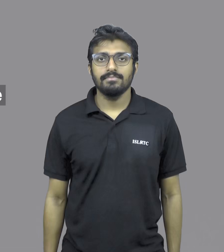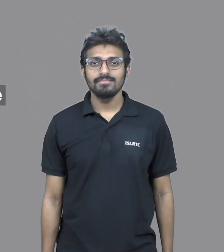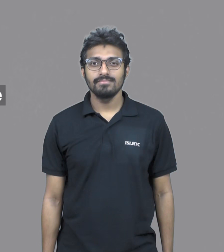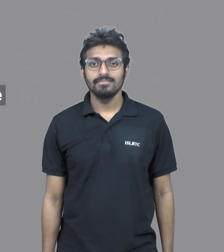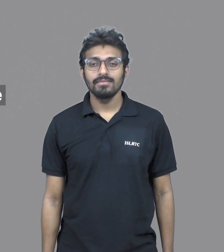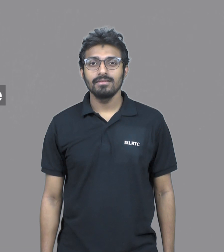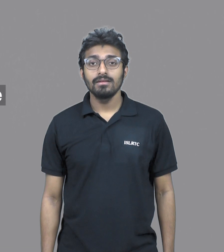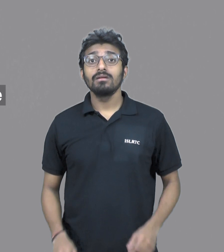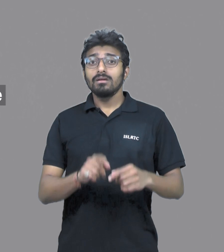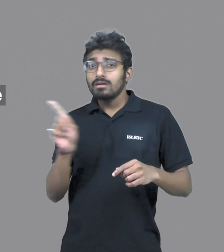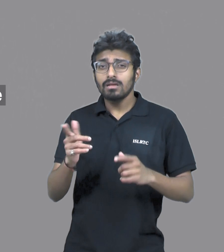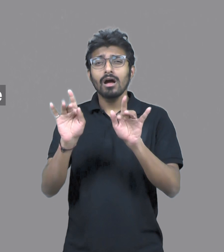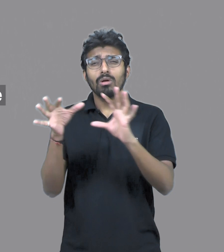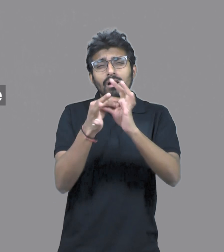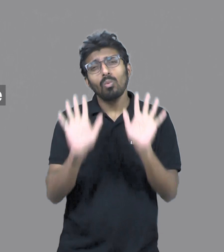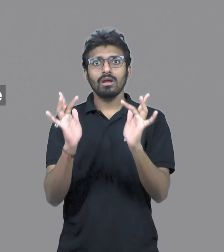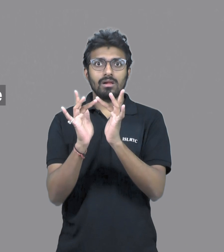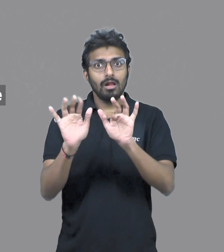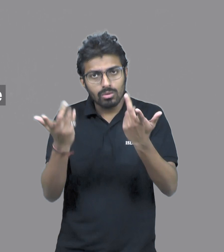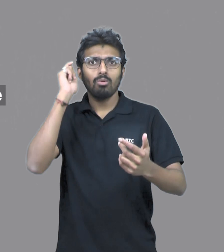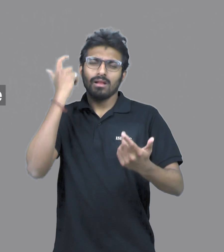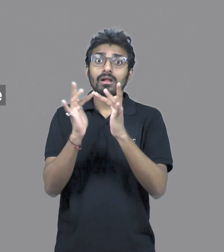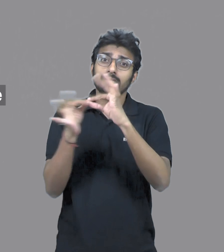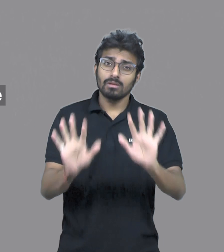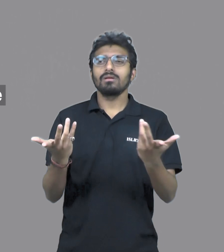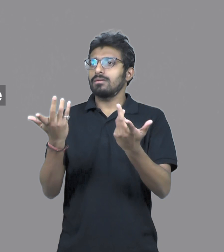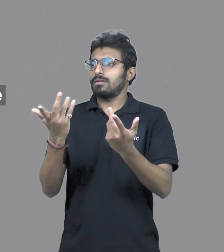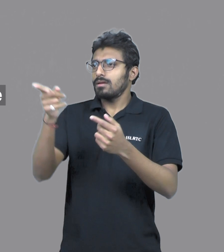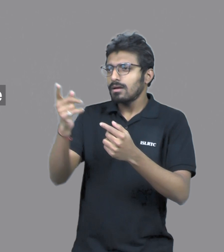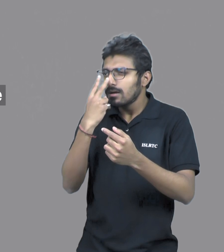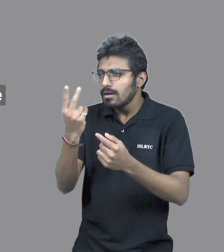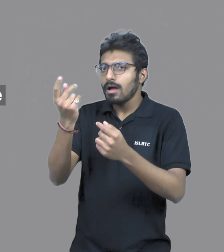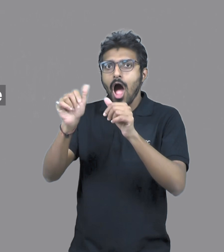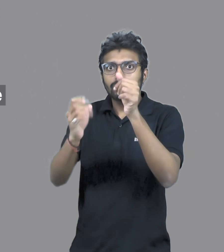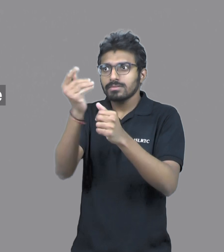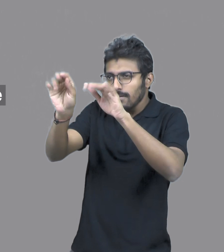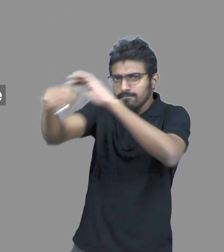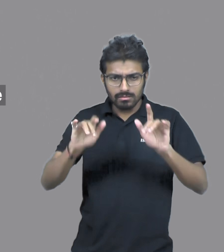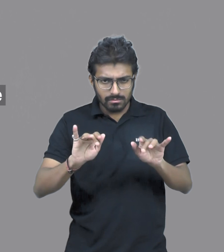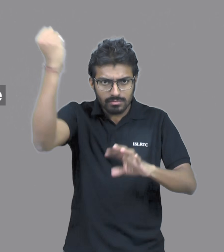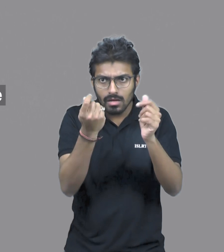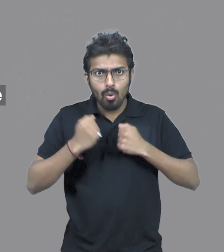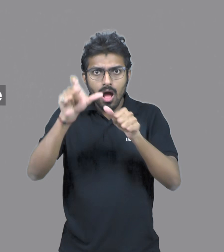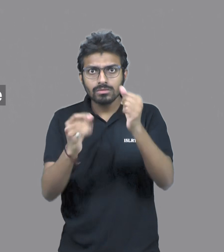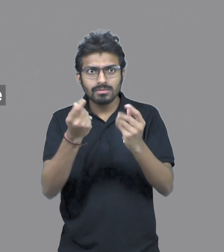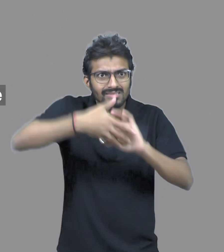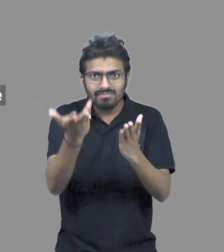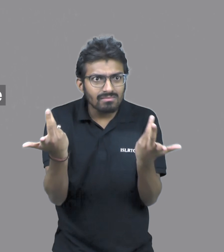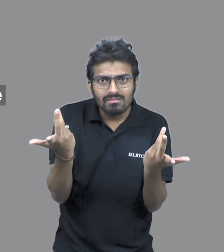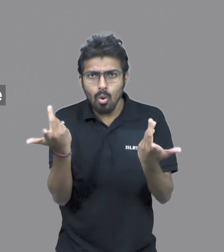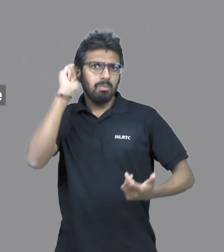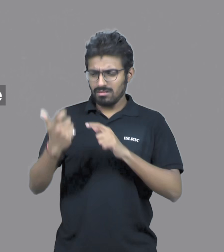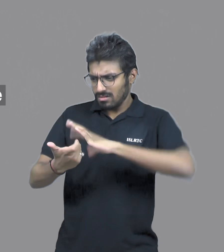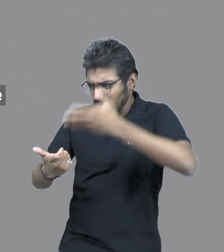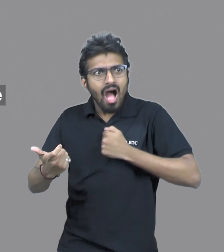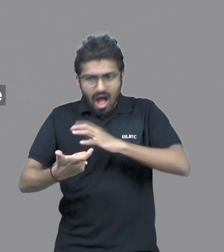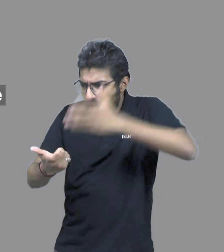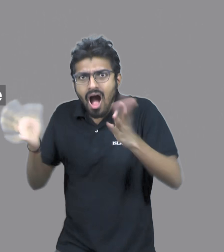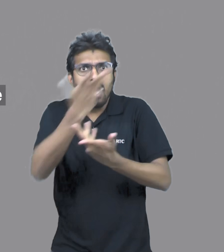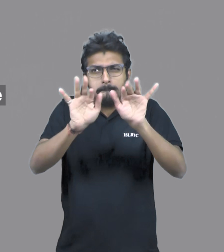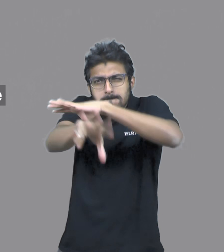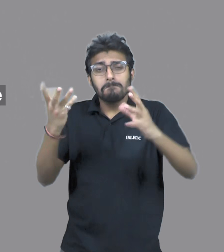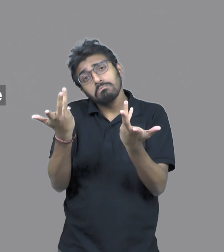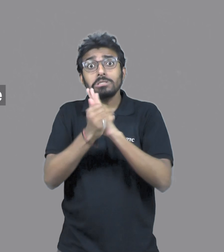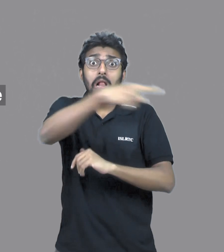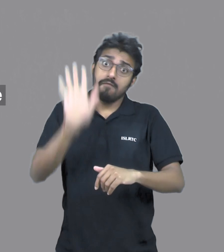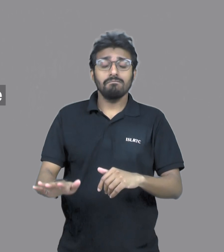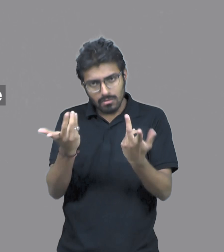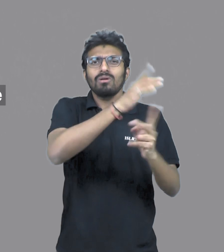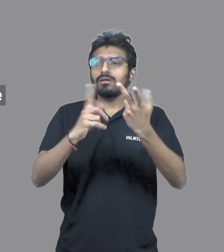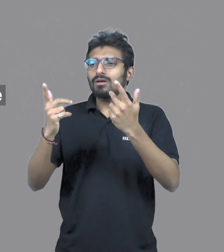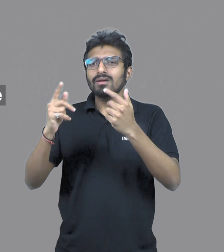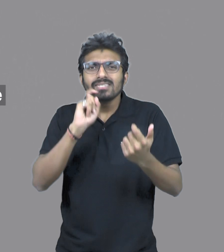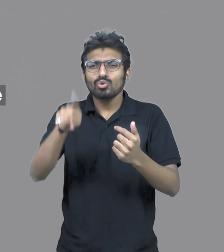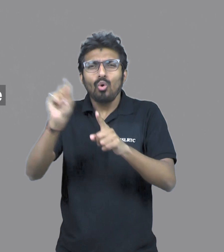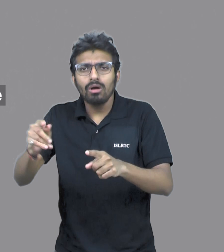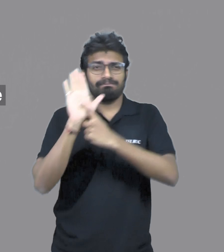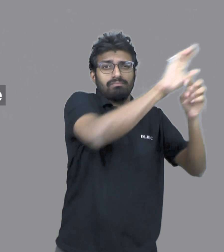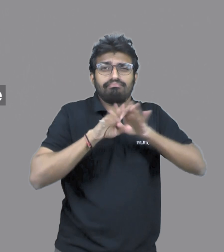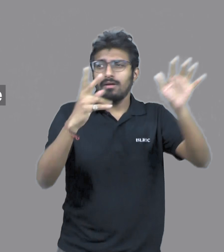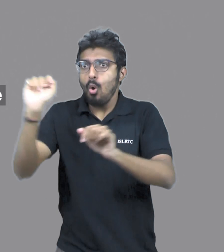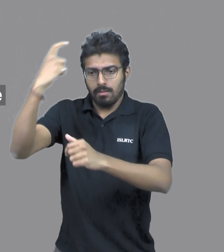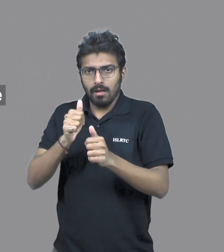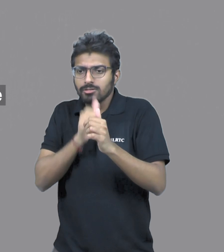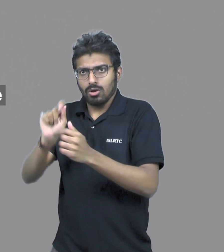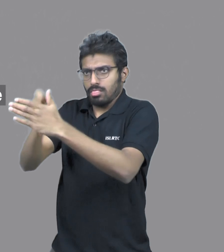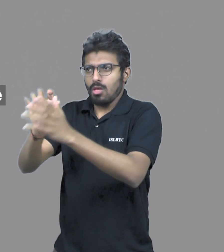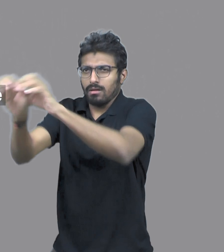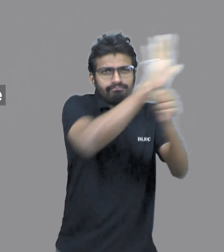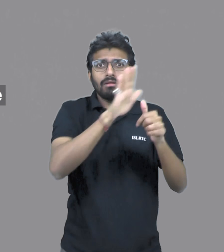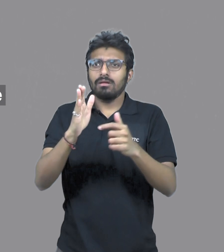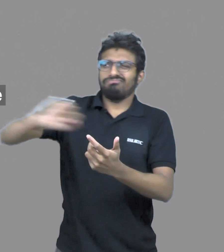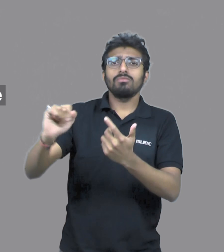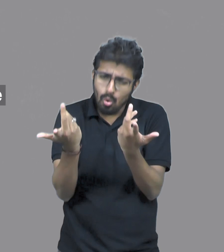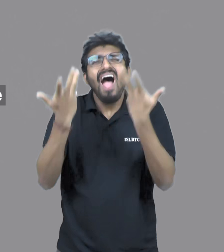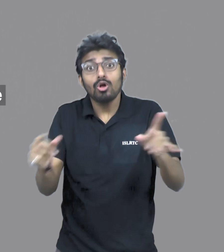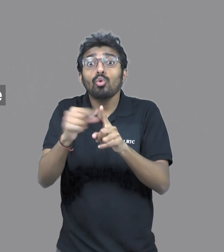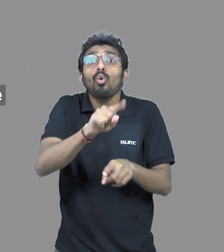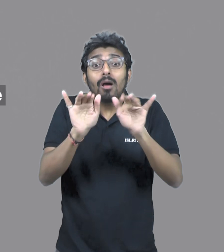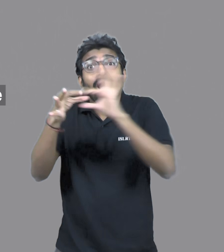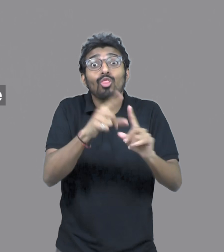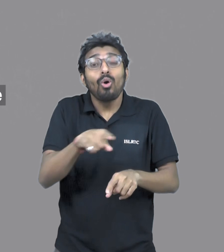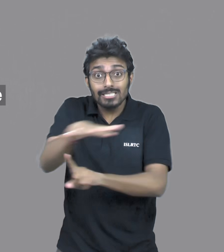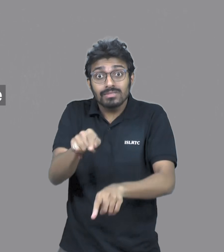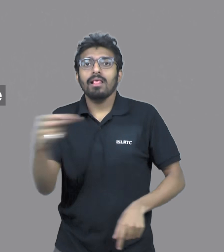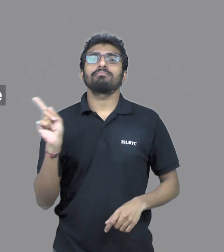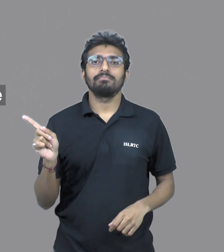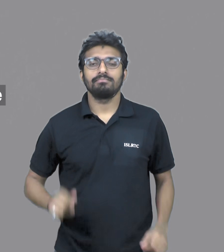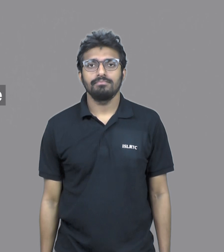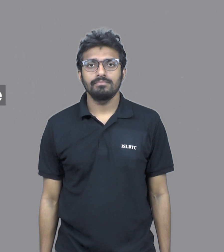Cyber Crime